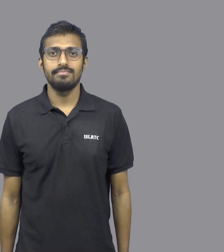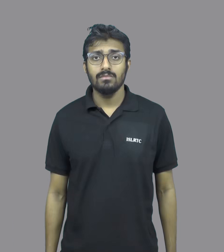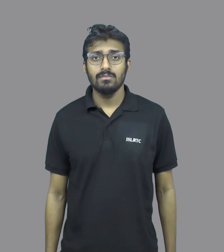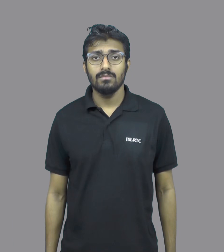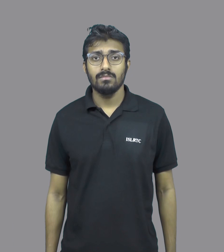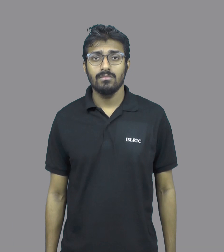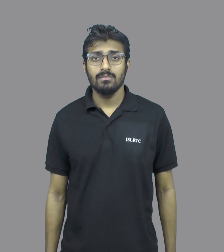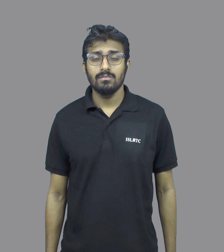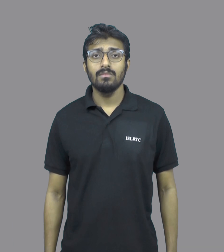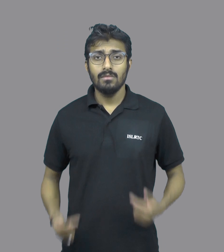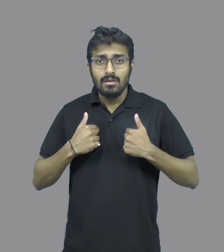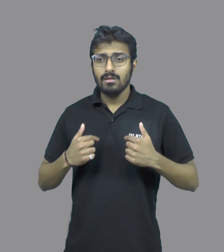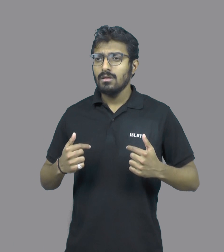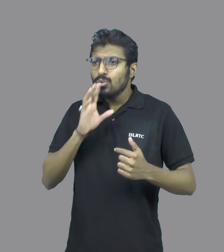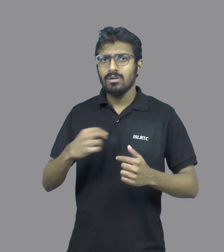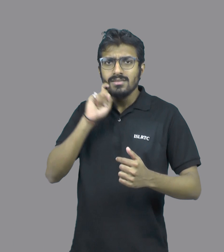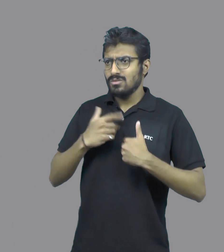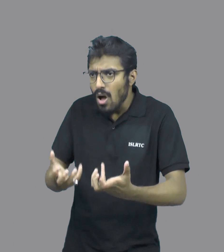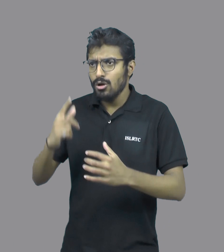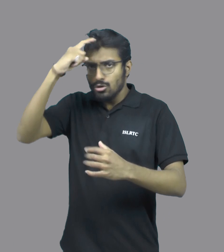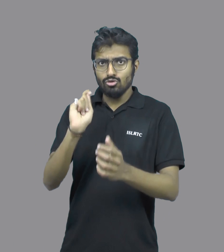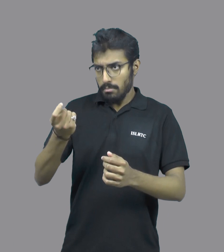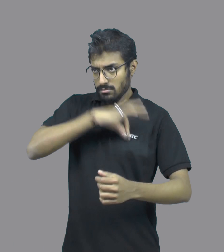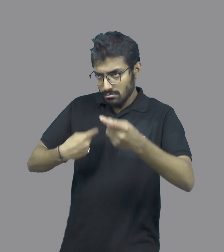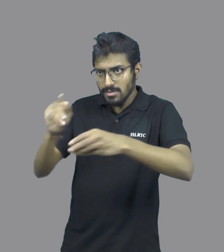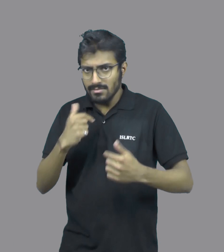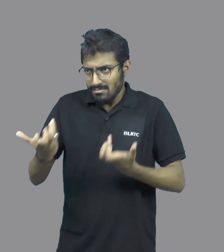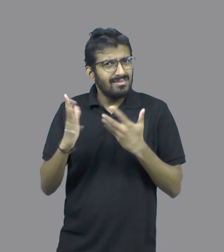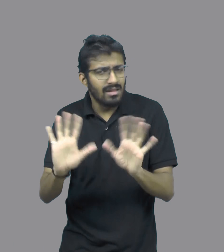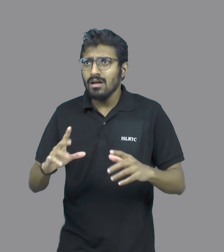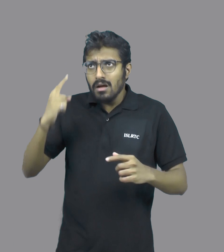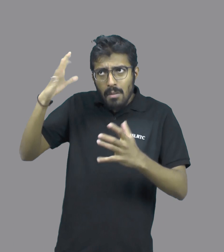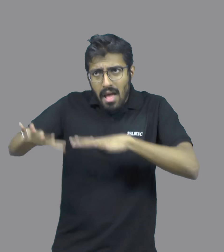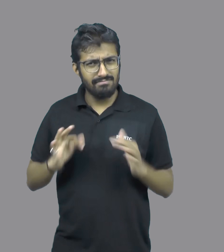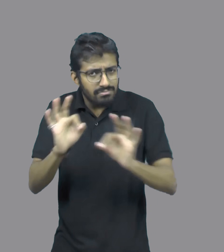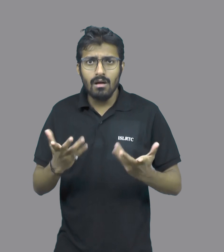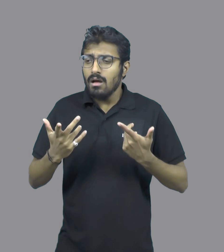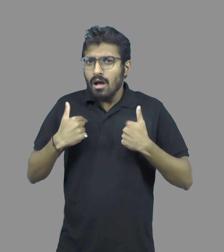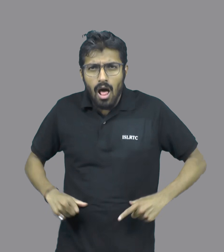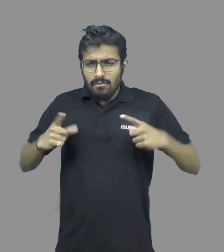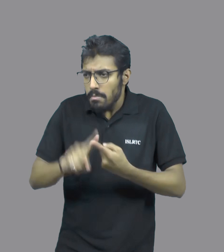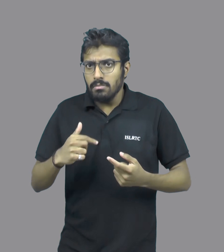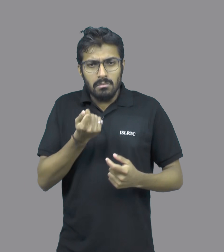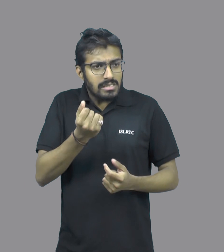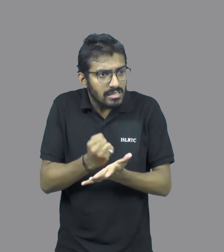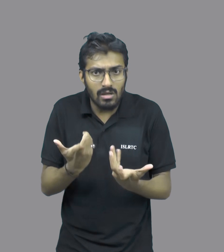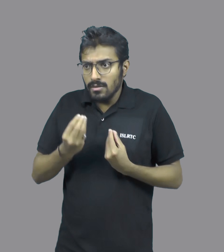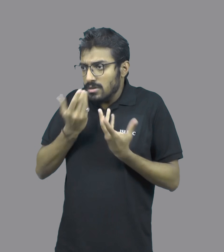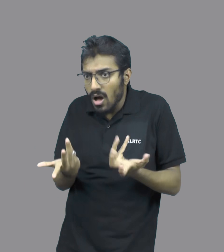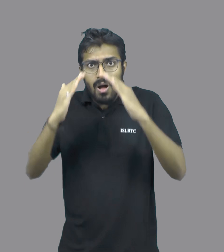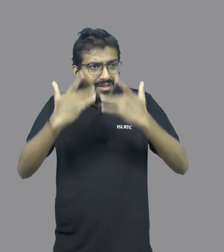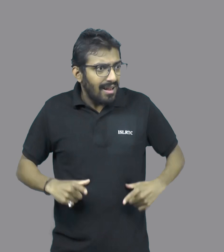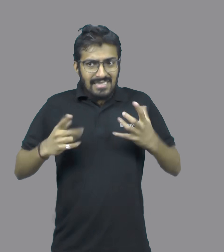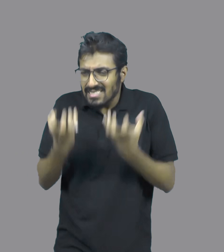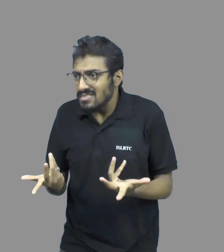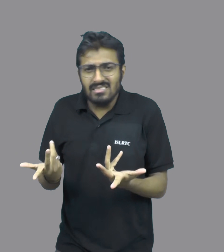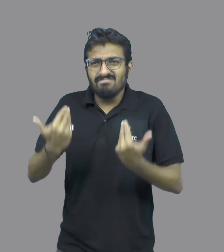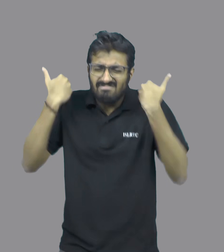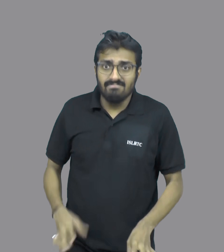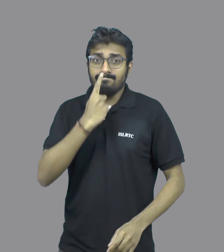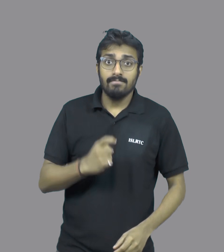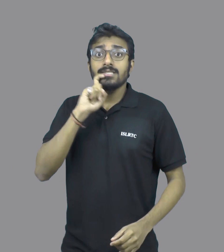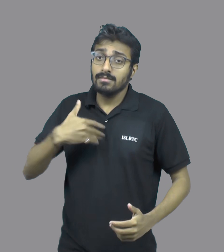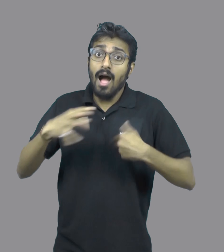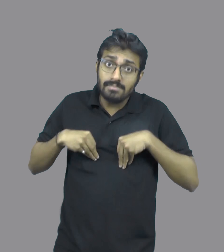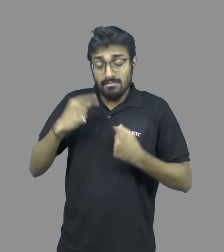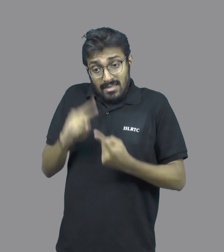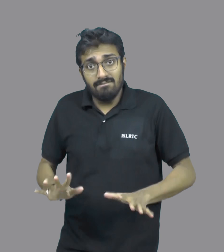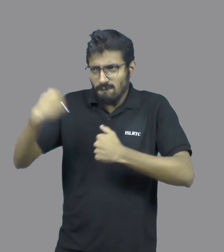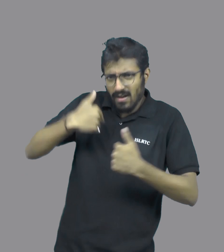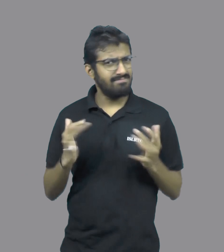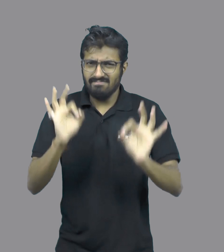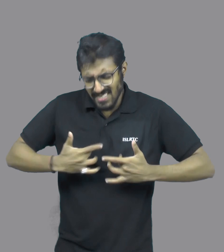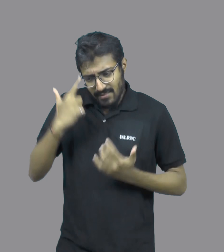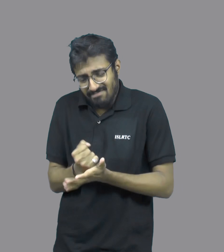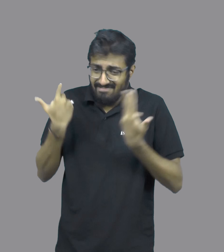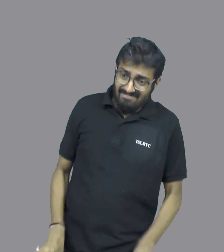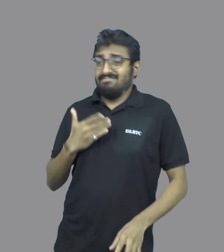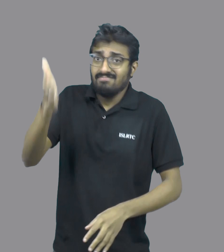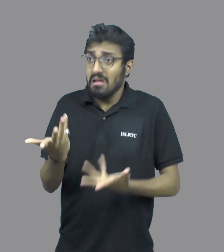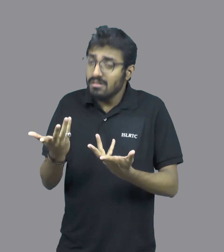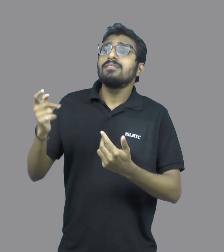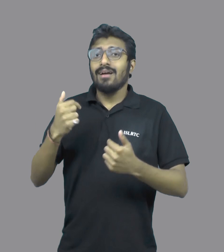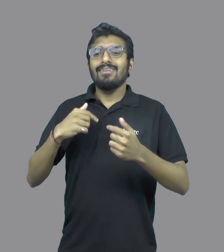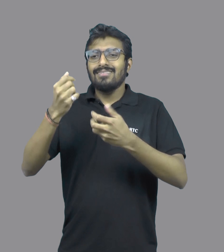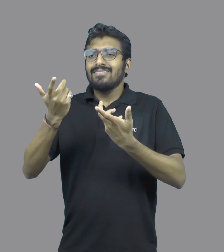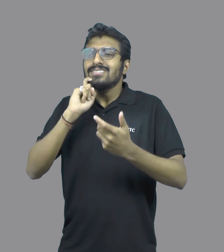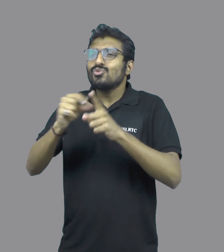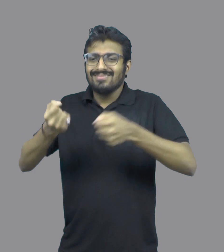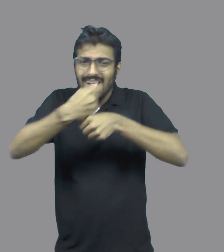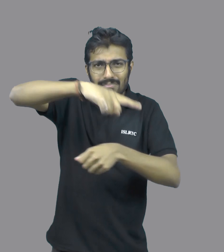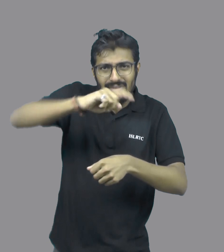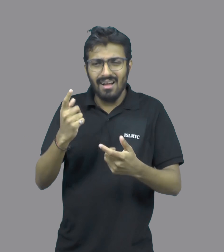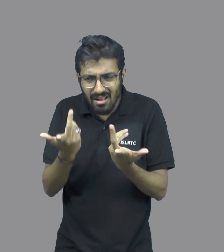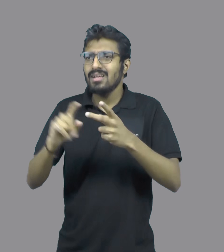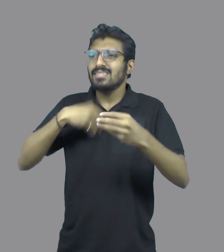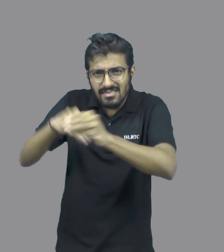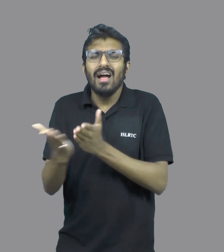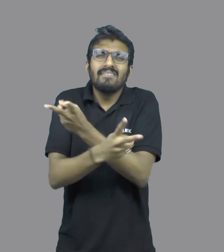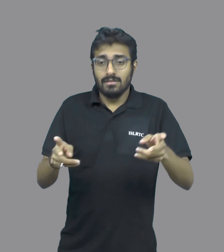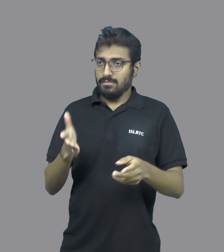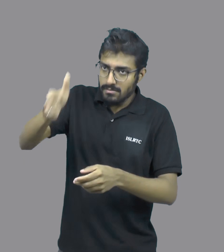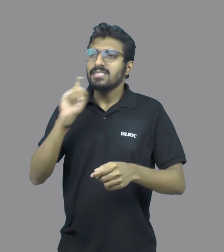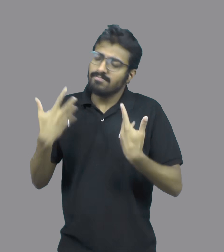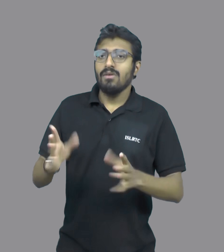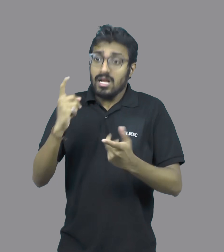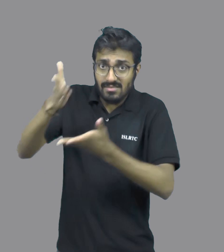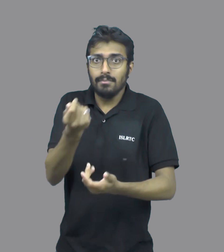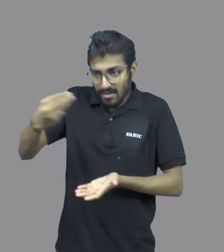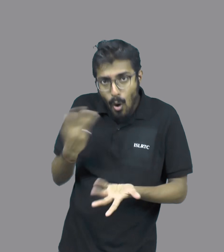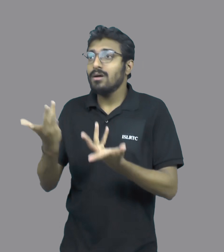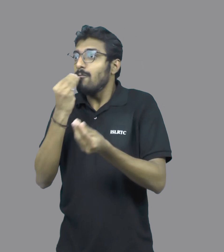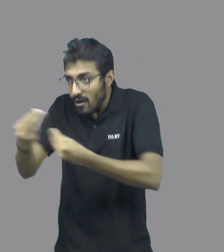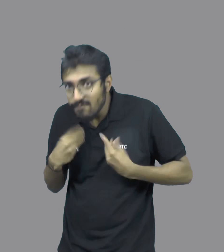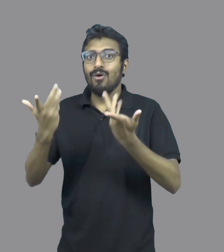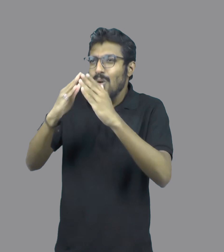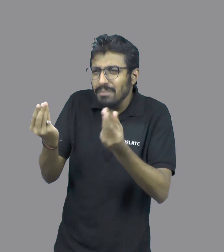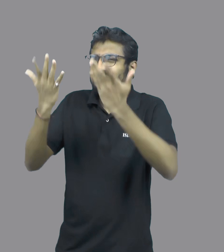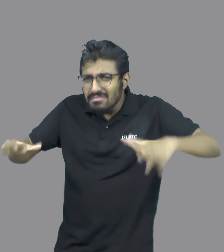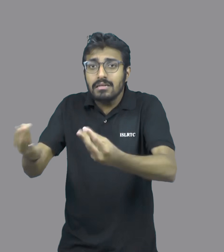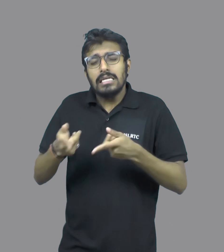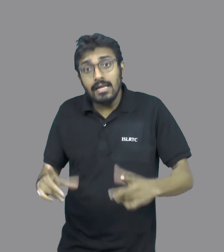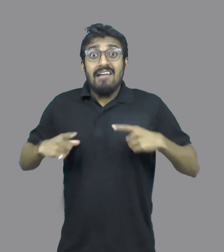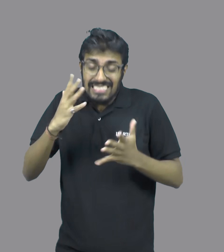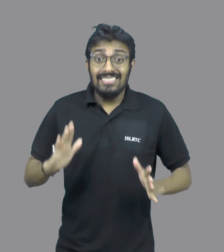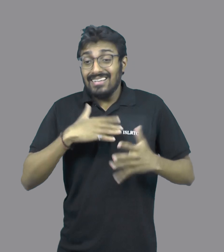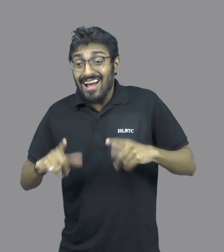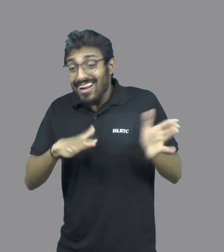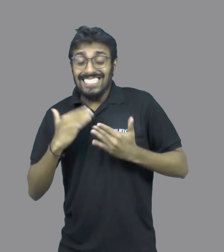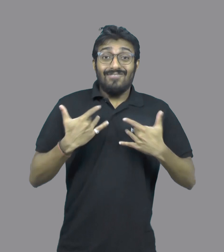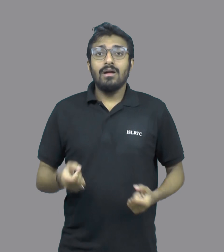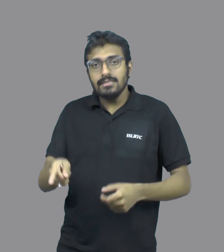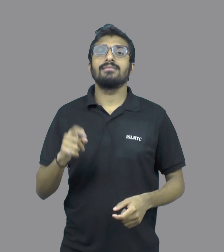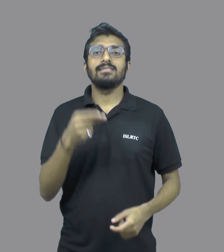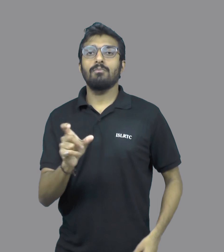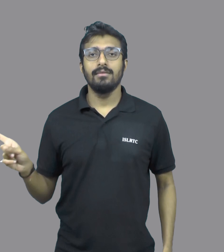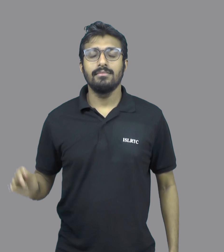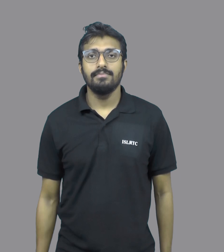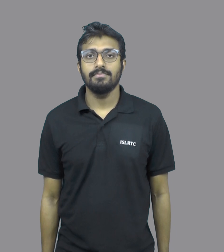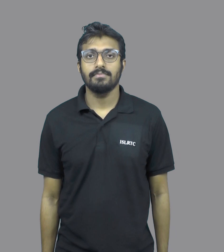Survival Sex